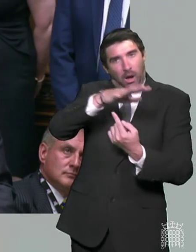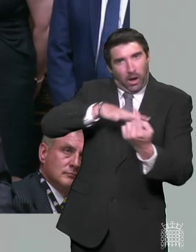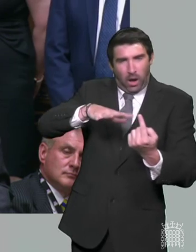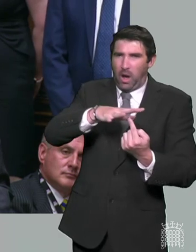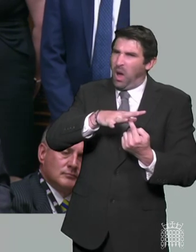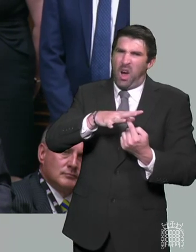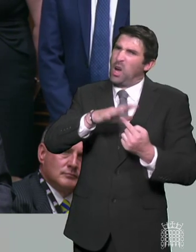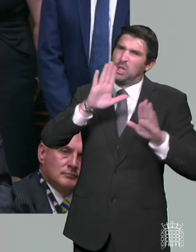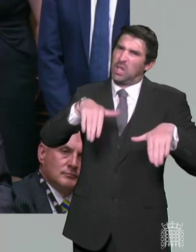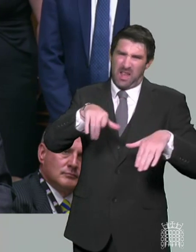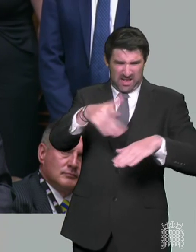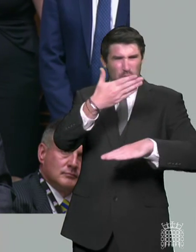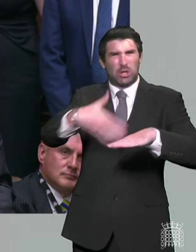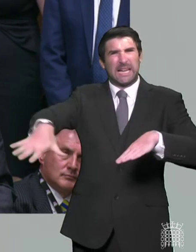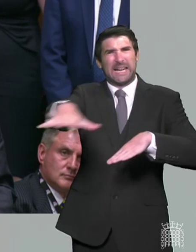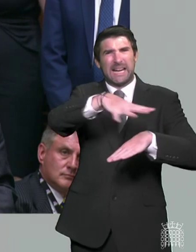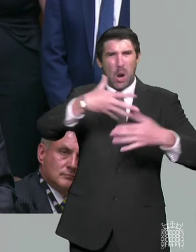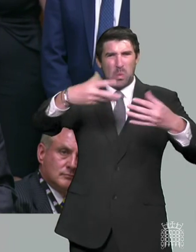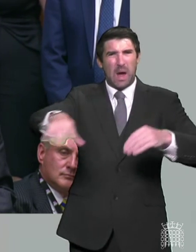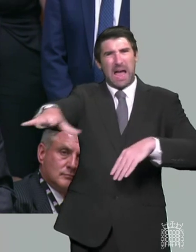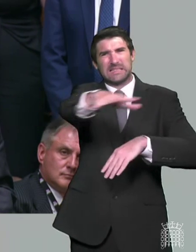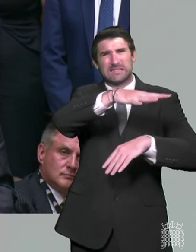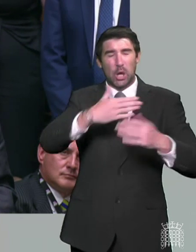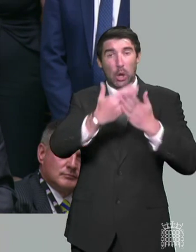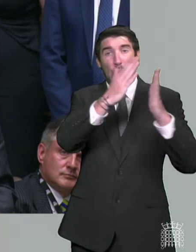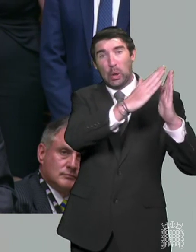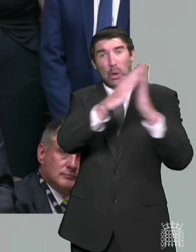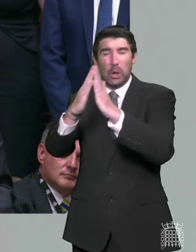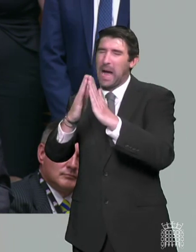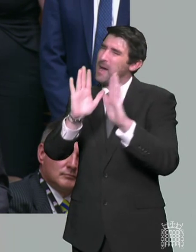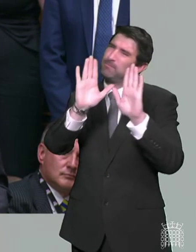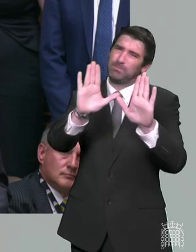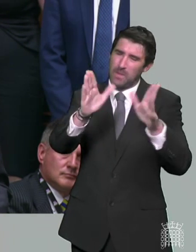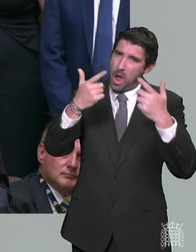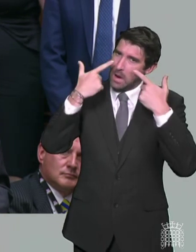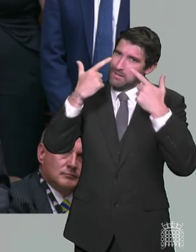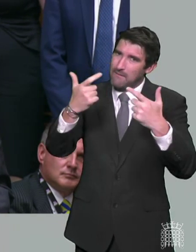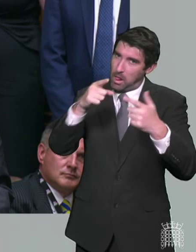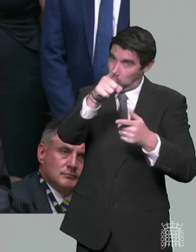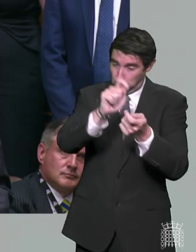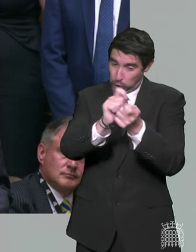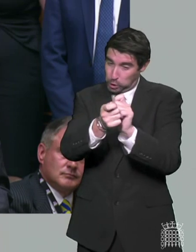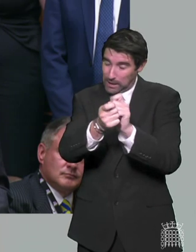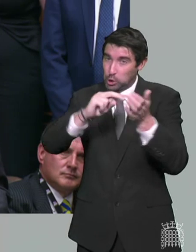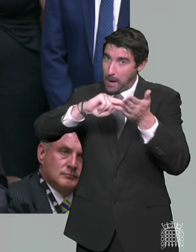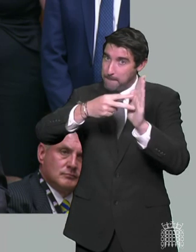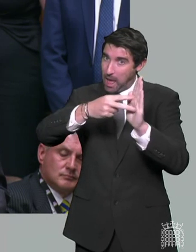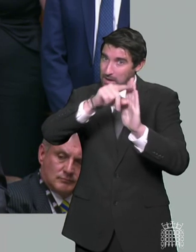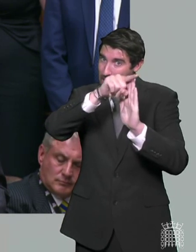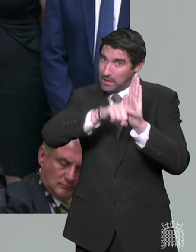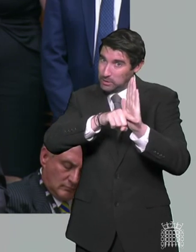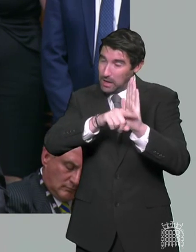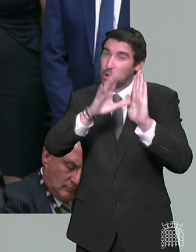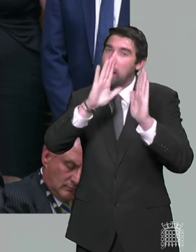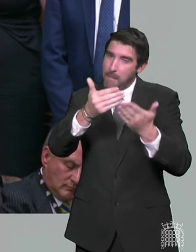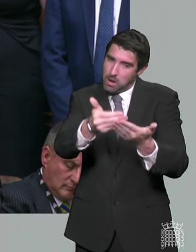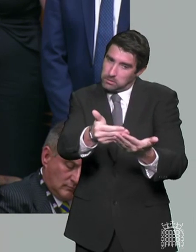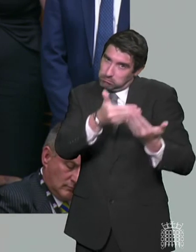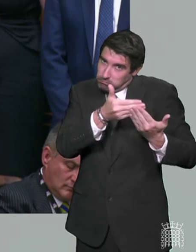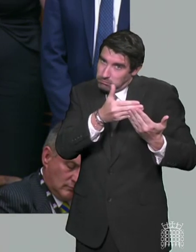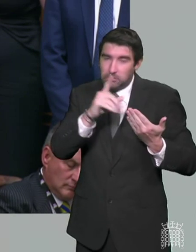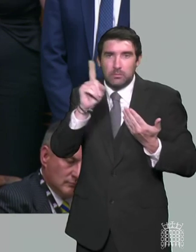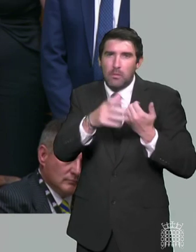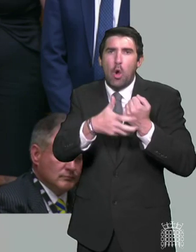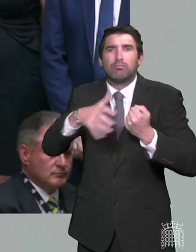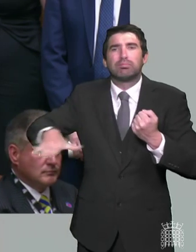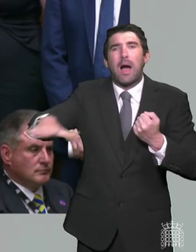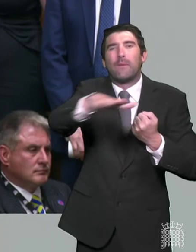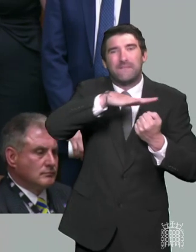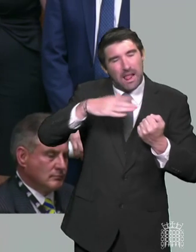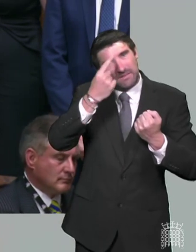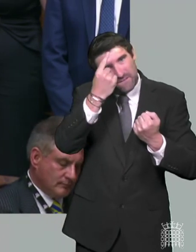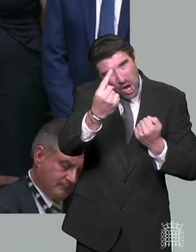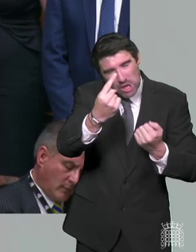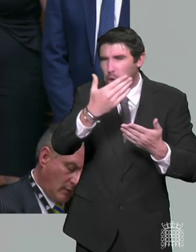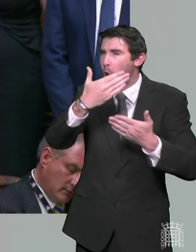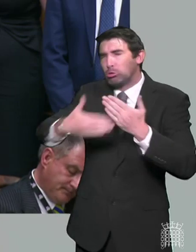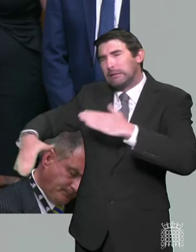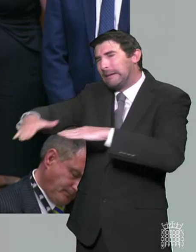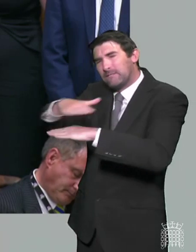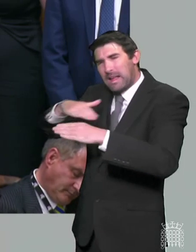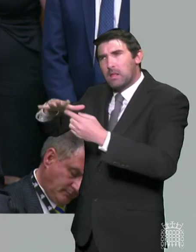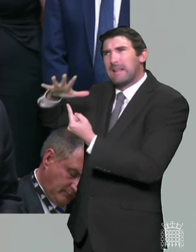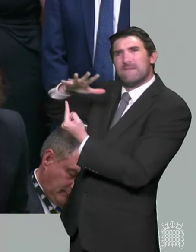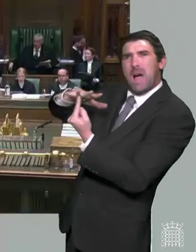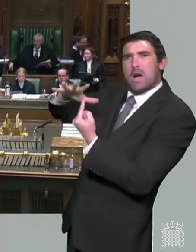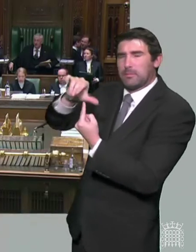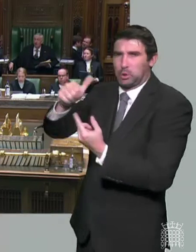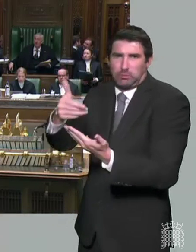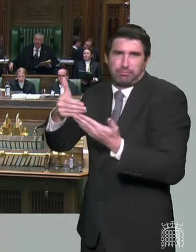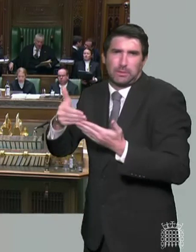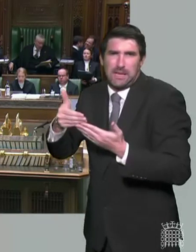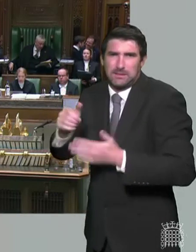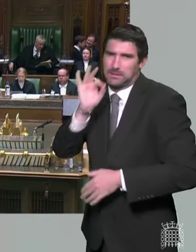May I have an assurance from the Prime Minister that as we update planning legislation, we will enshrine the “brownfield first” principle for new developments, and save our environments and our services?